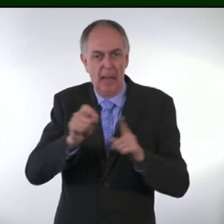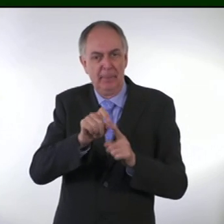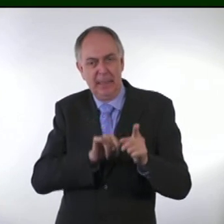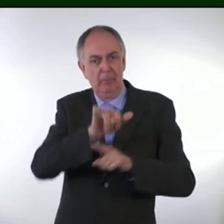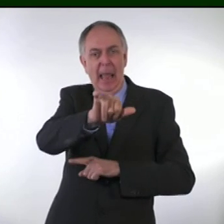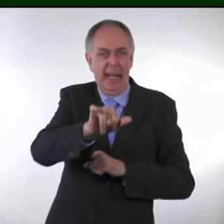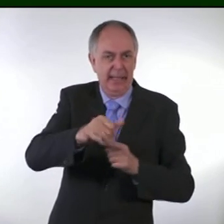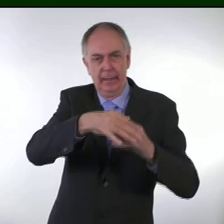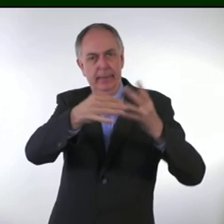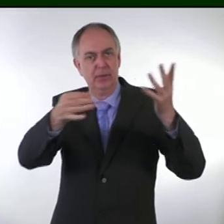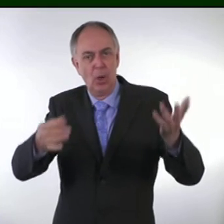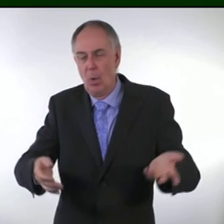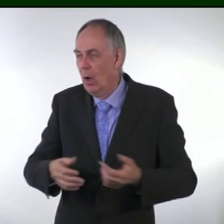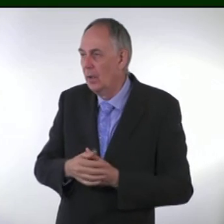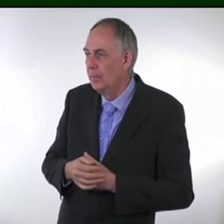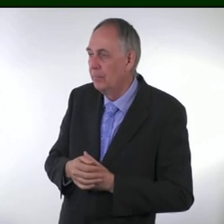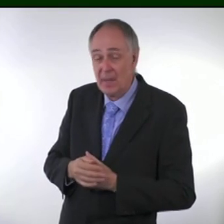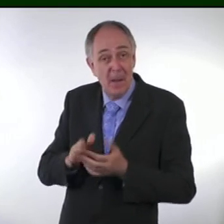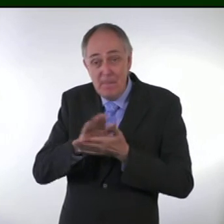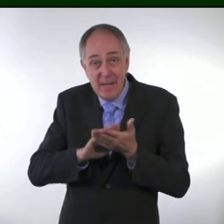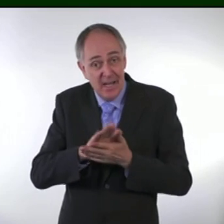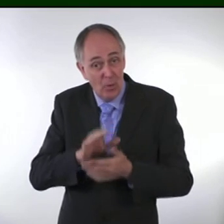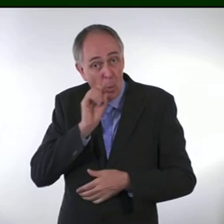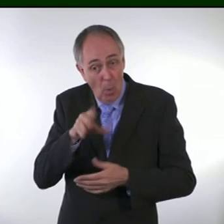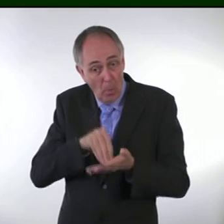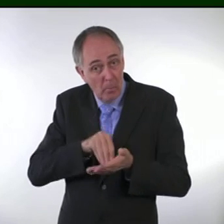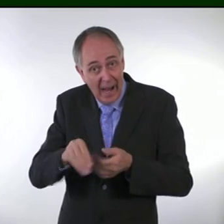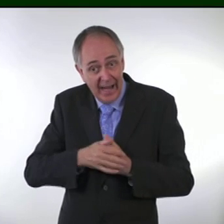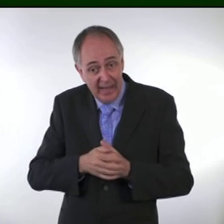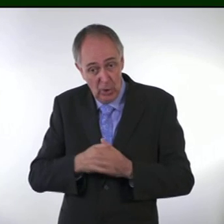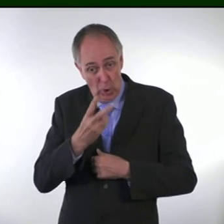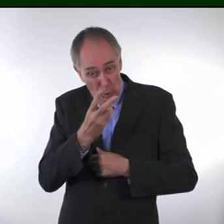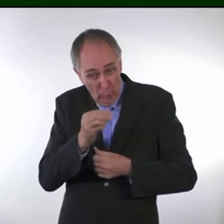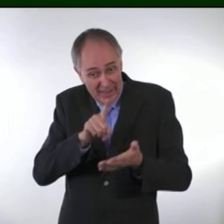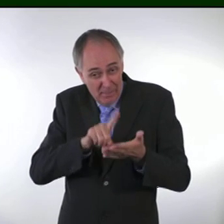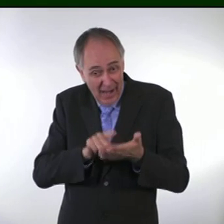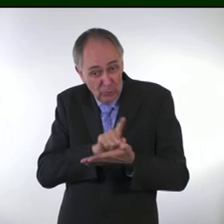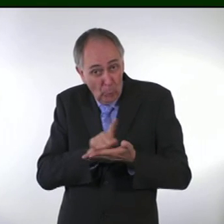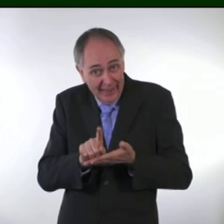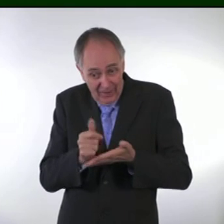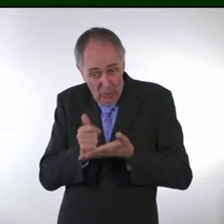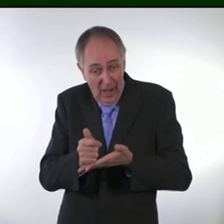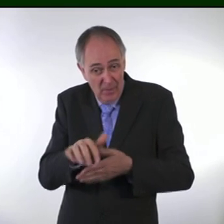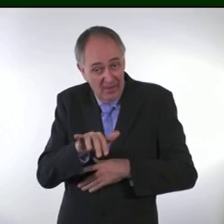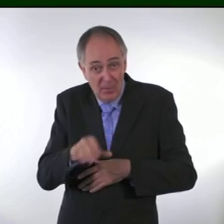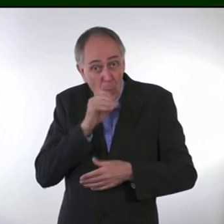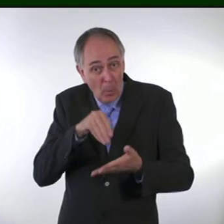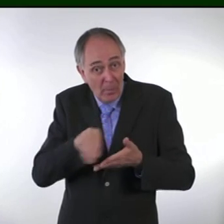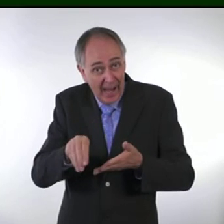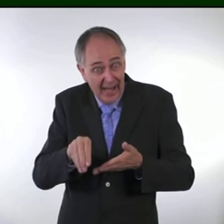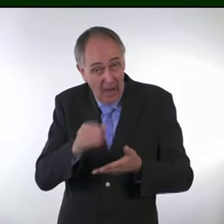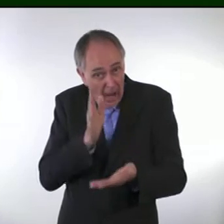Is he seriously saying that he will not find £20 a week to help families who are struggling to survive?